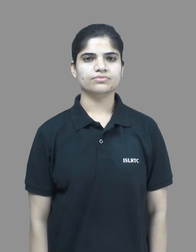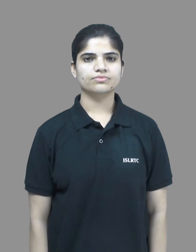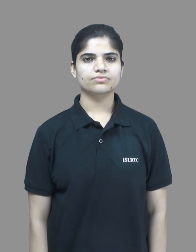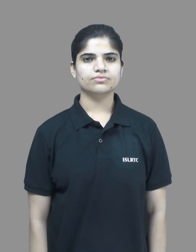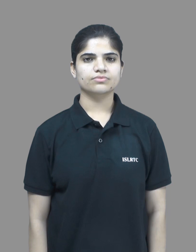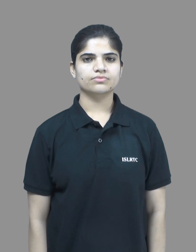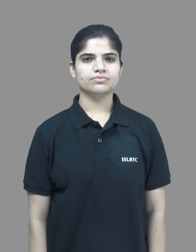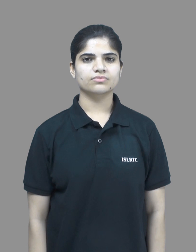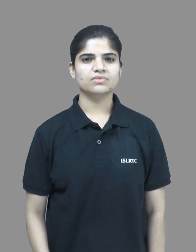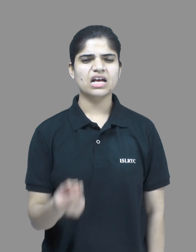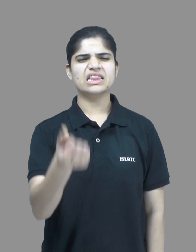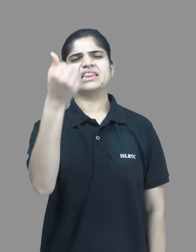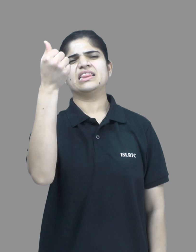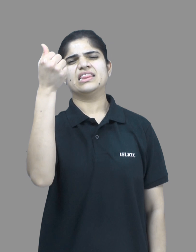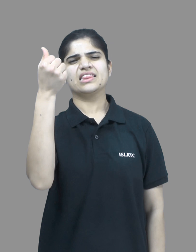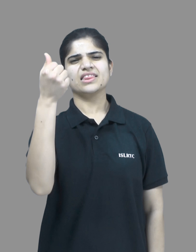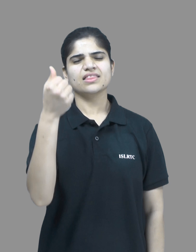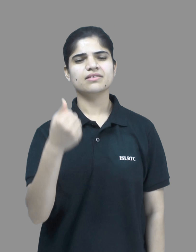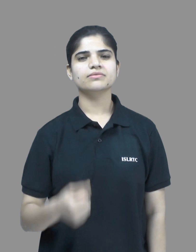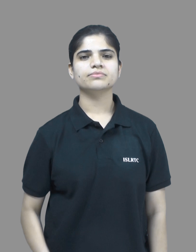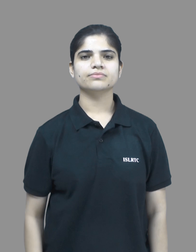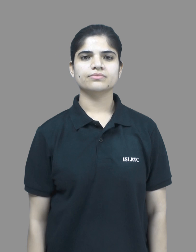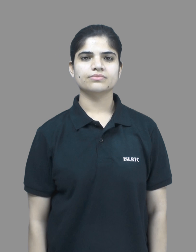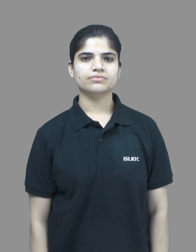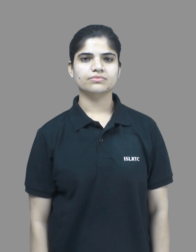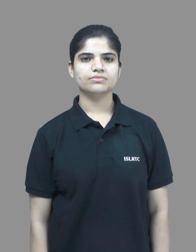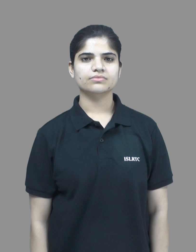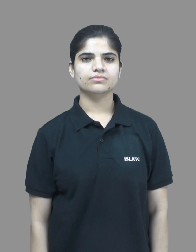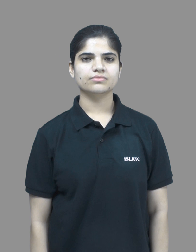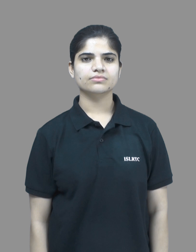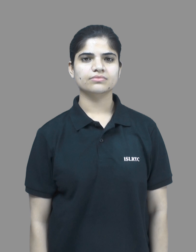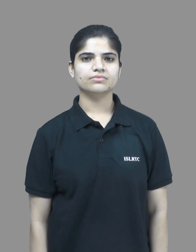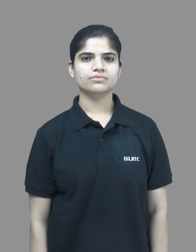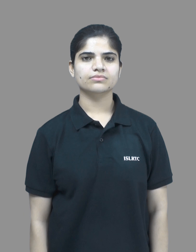Mistake Error Inaccuracy